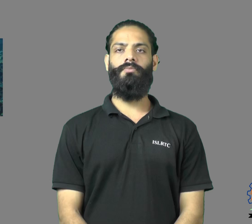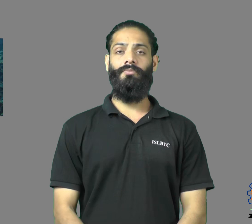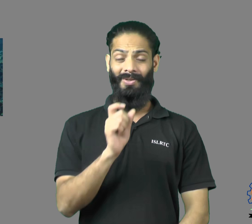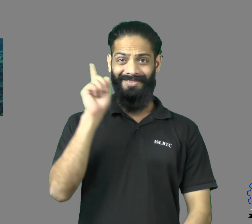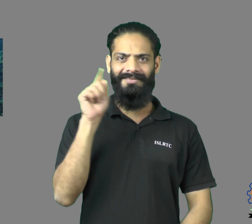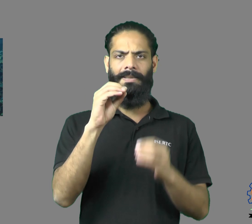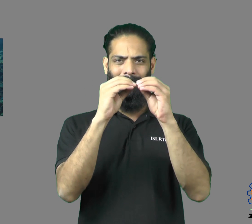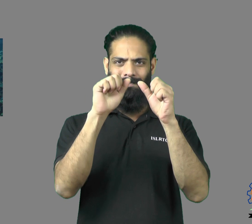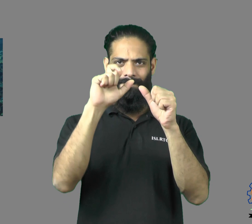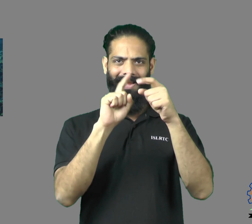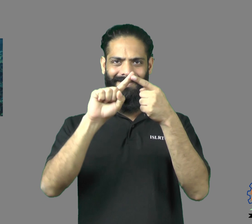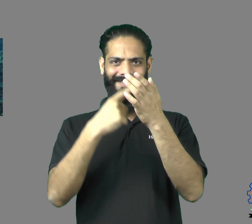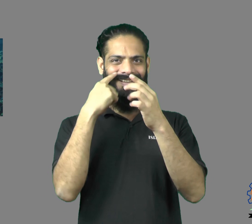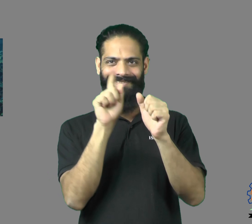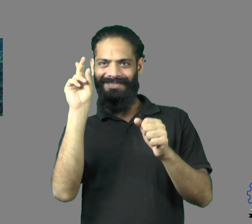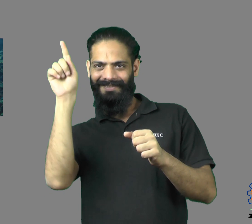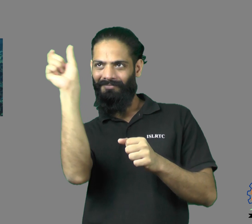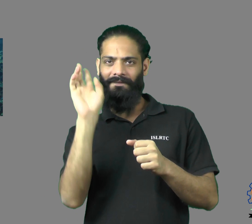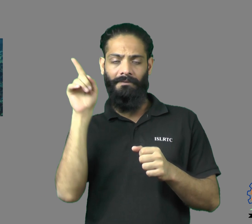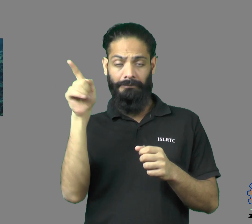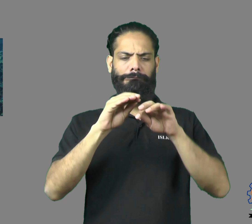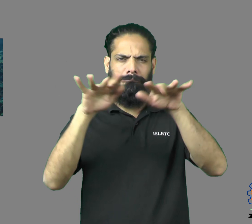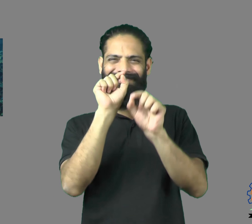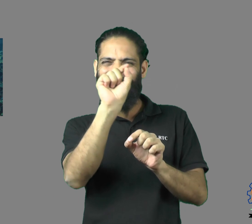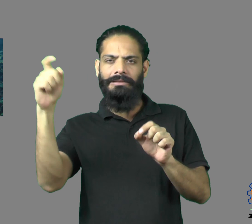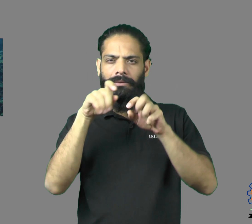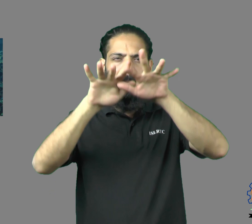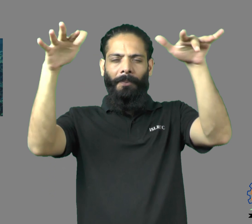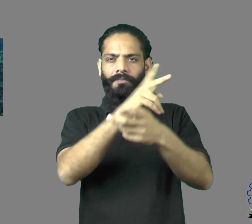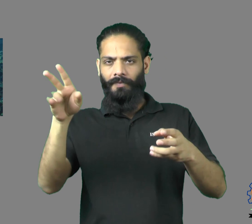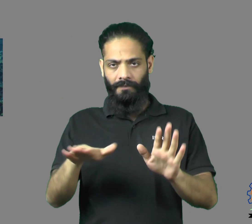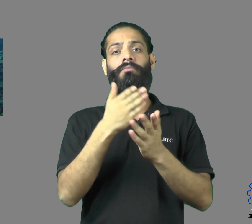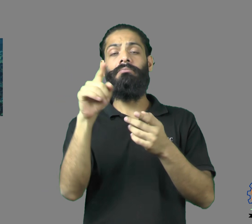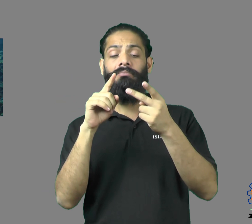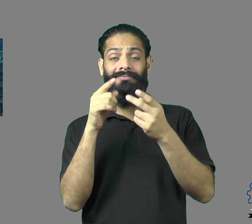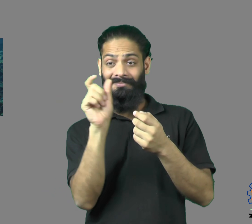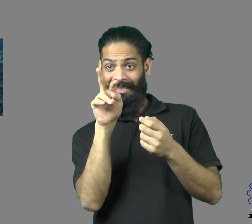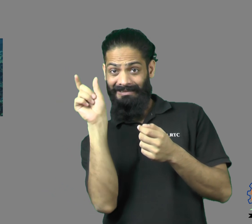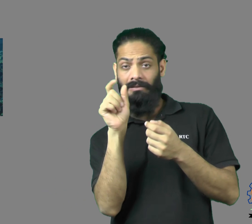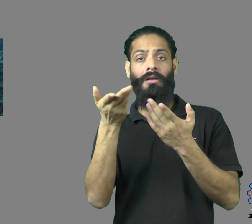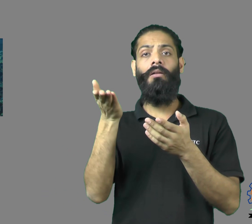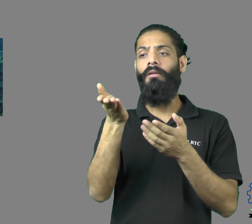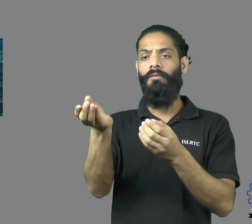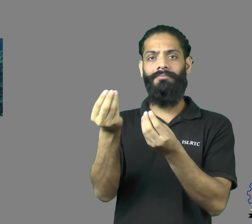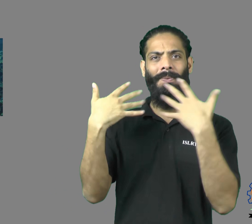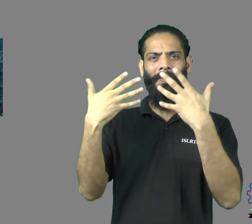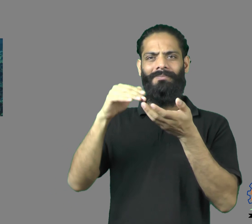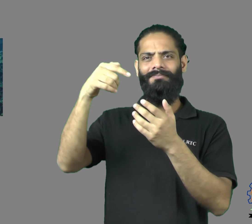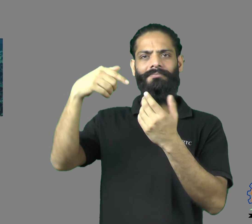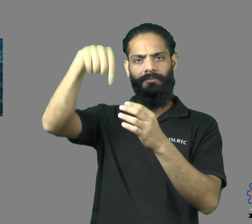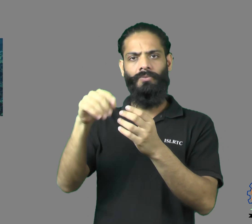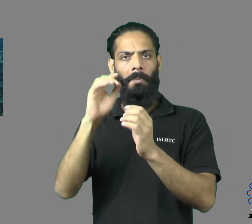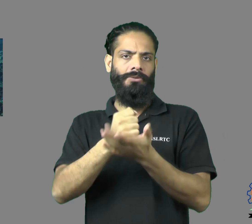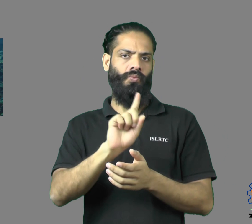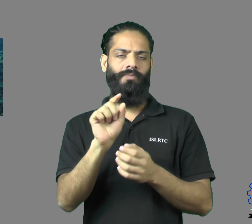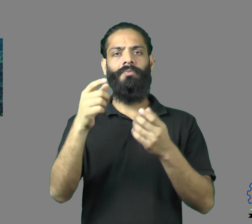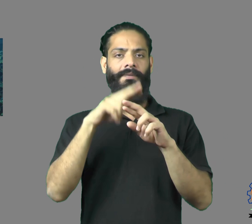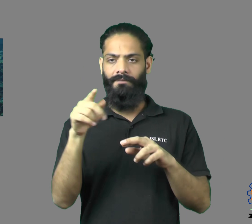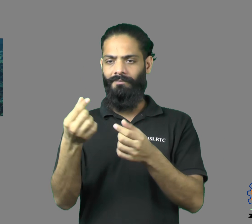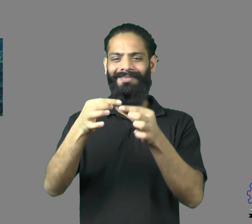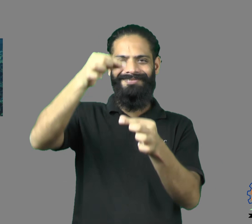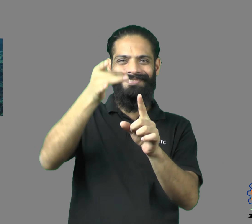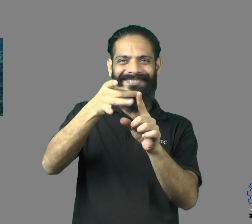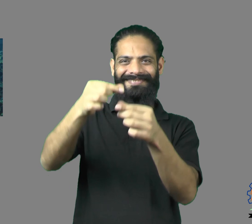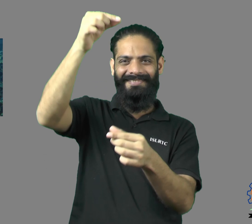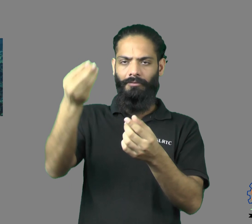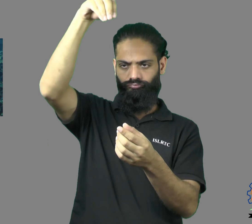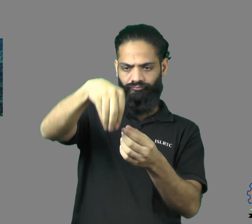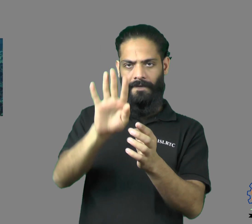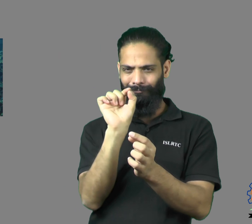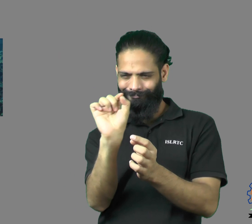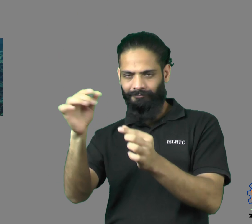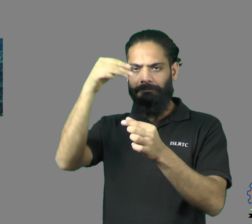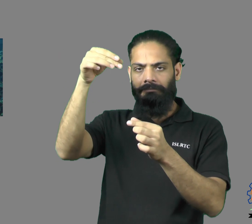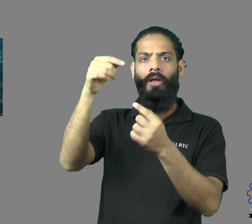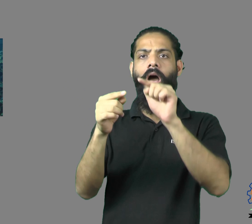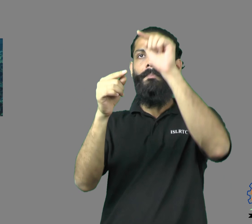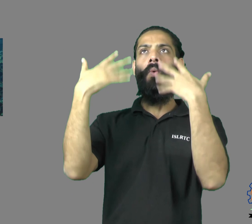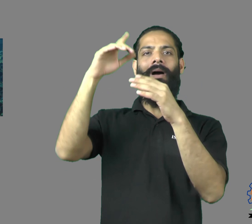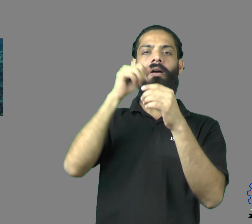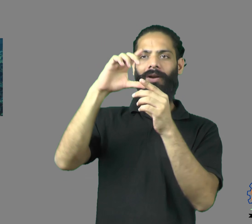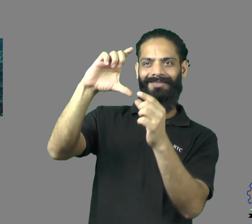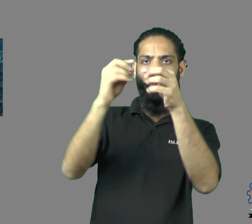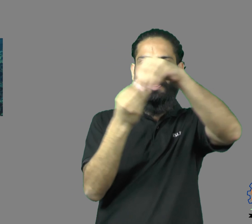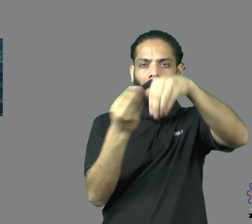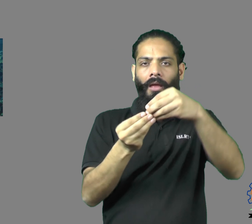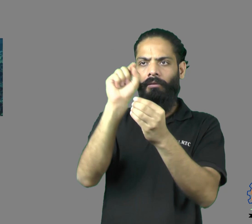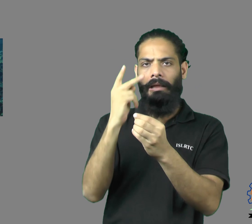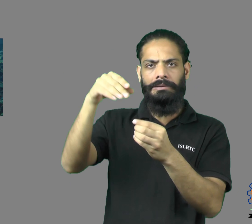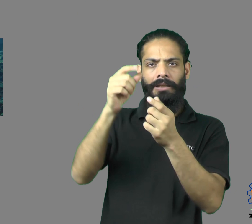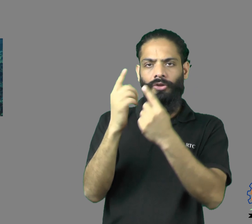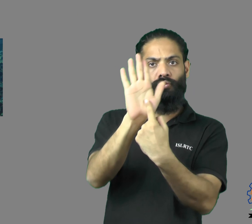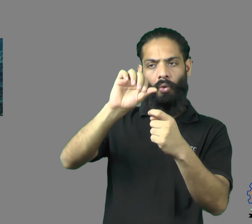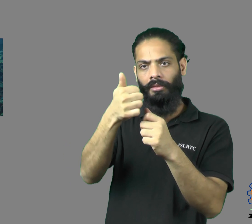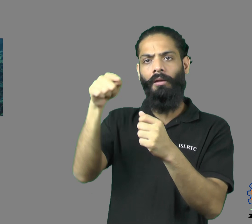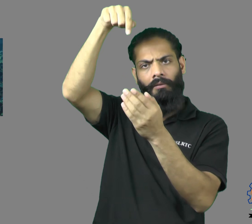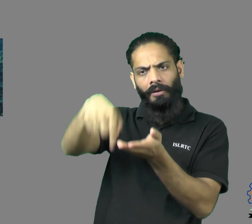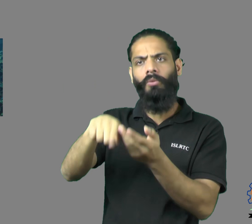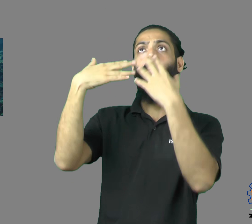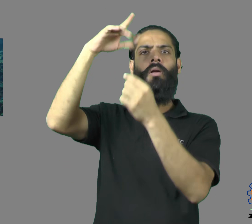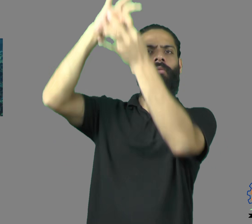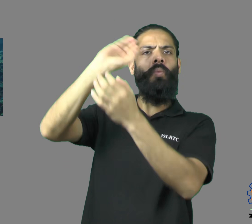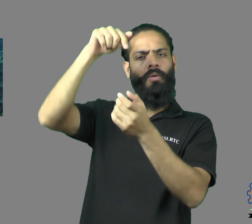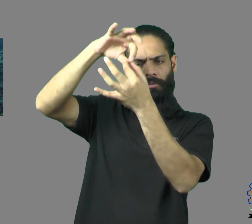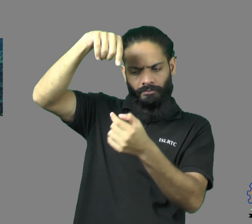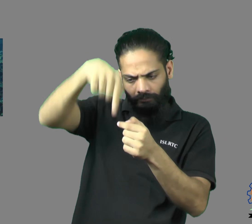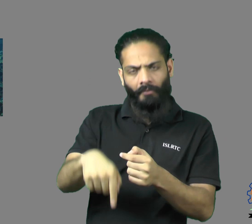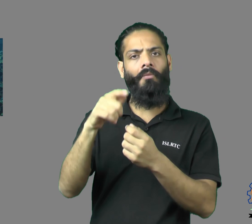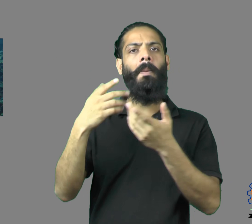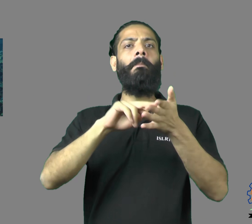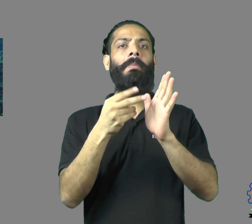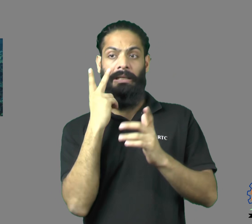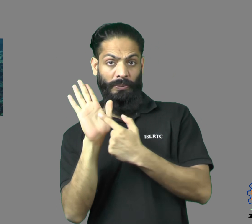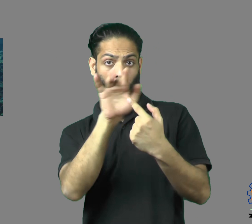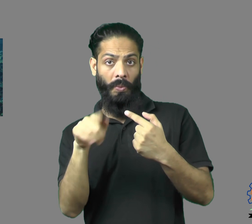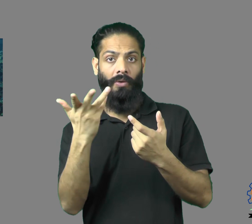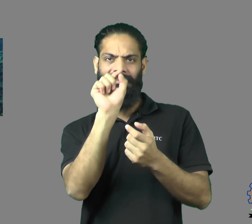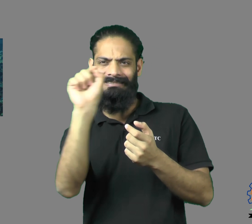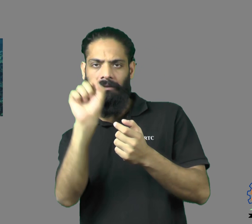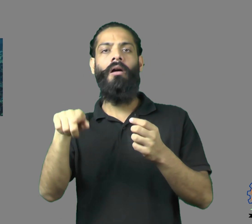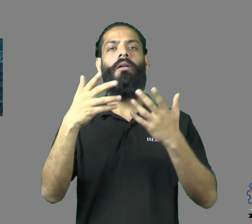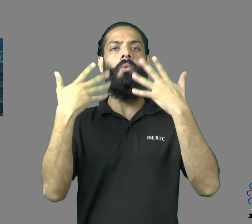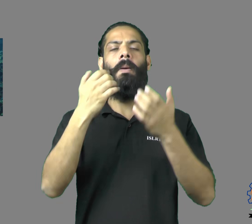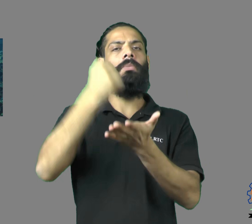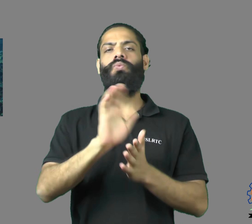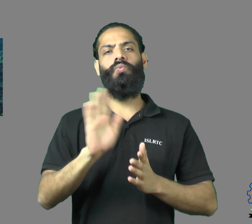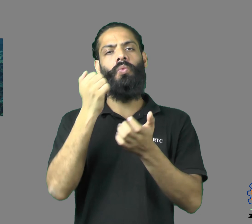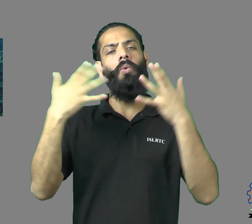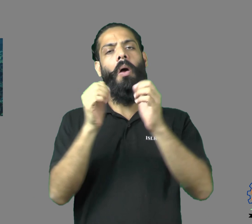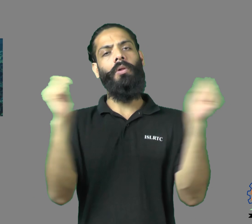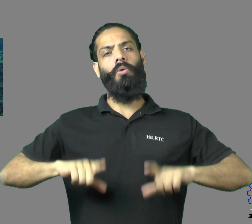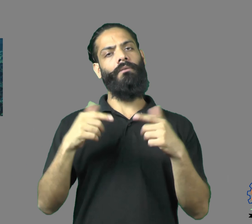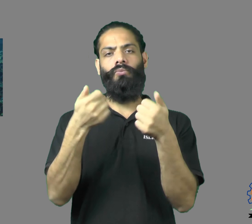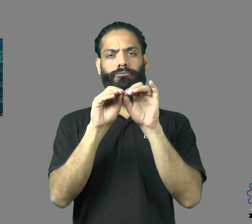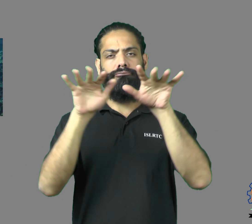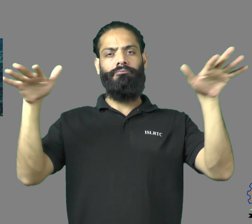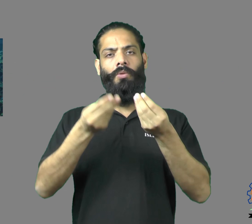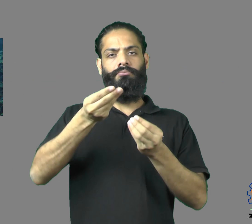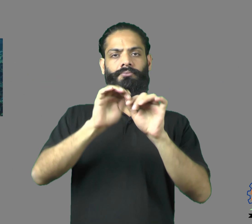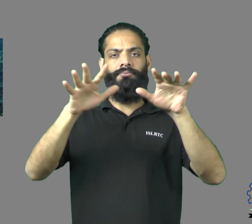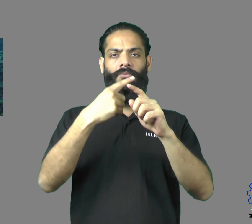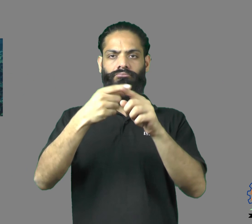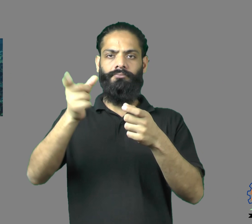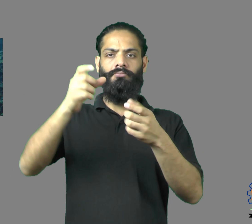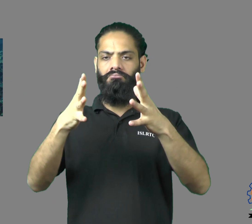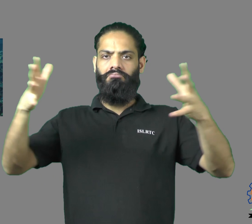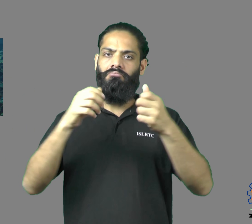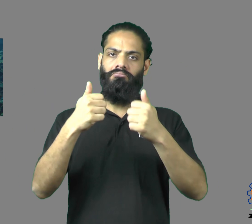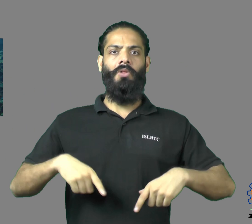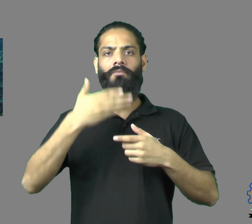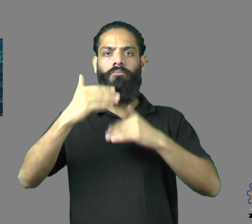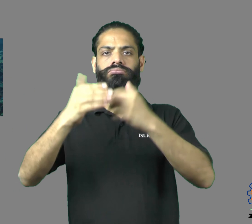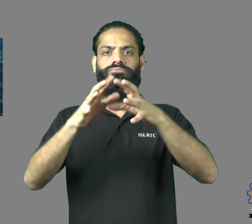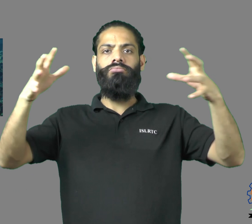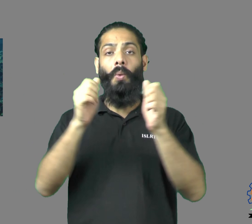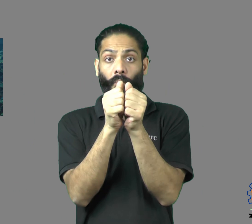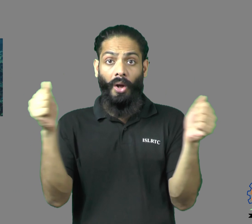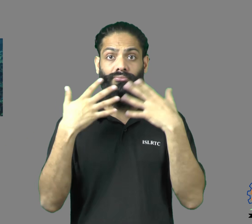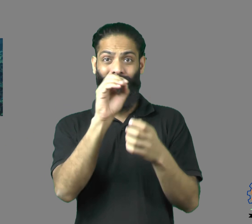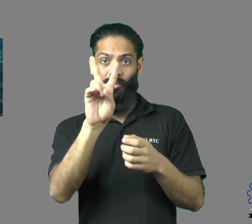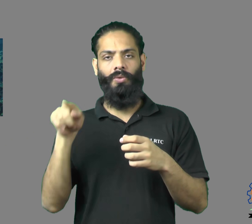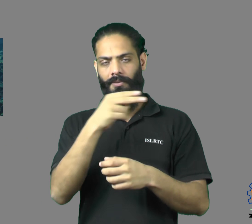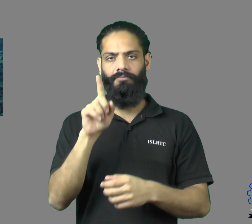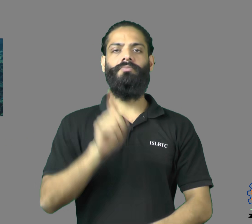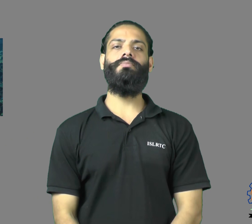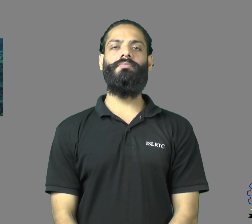Anaerobic Bacteria